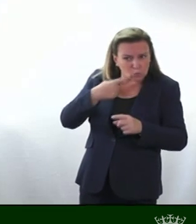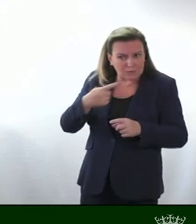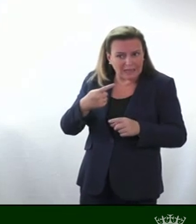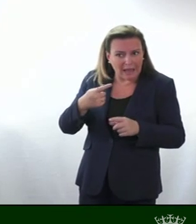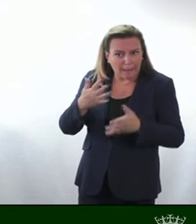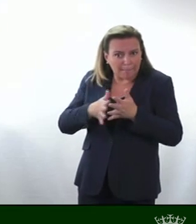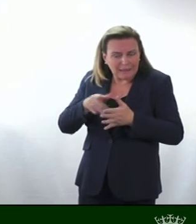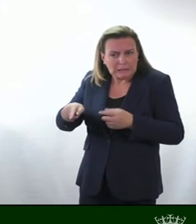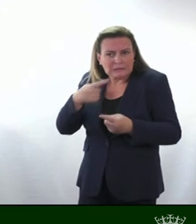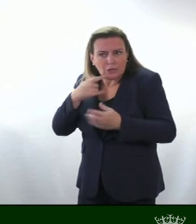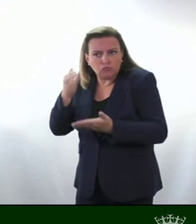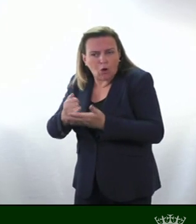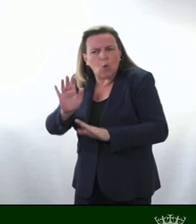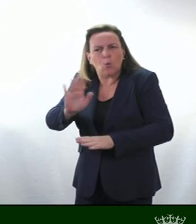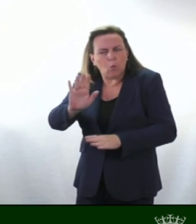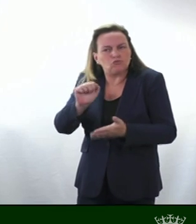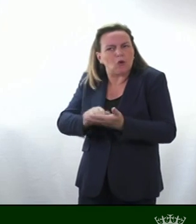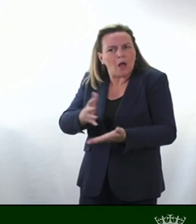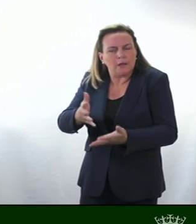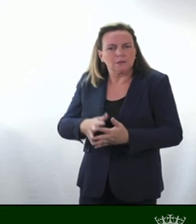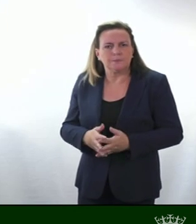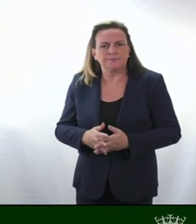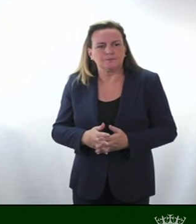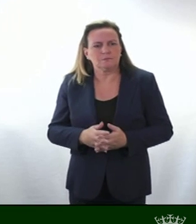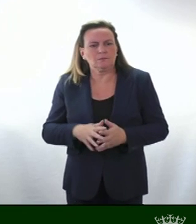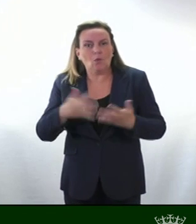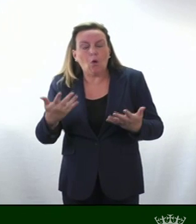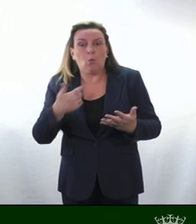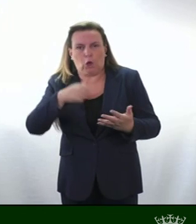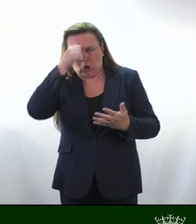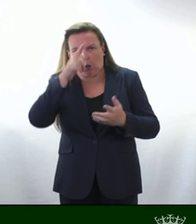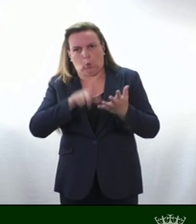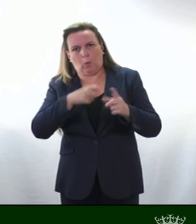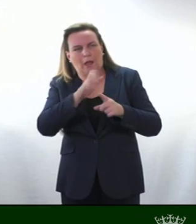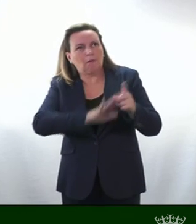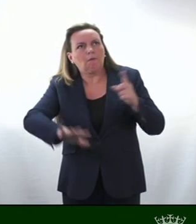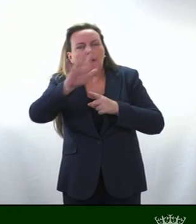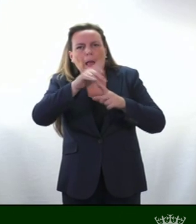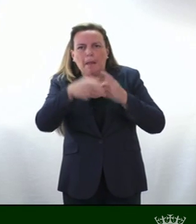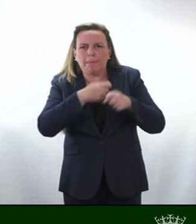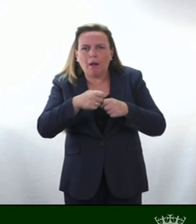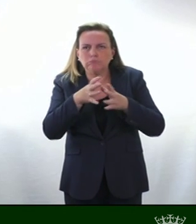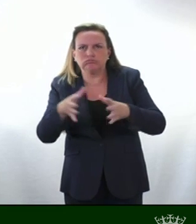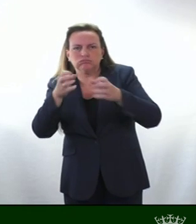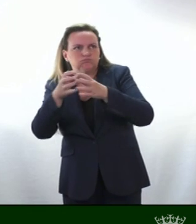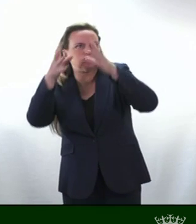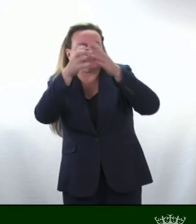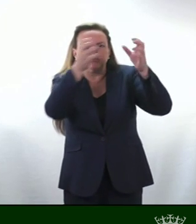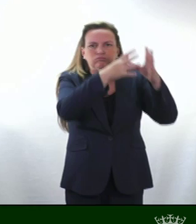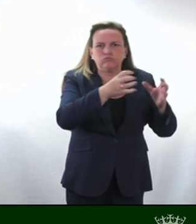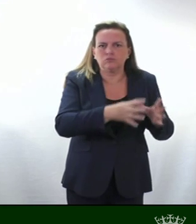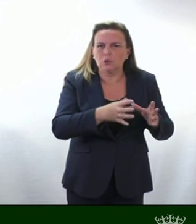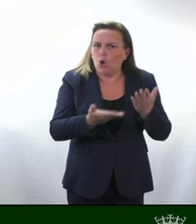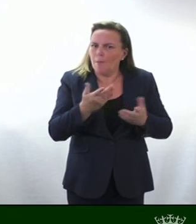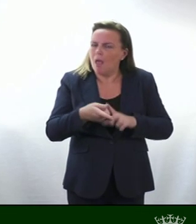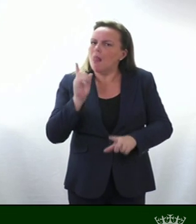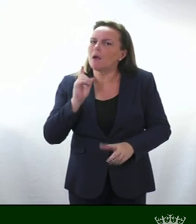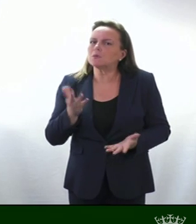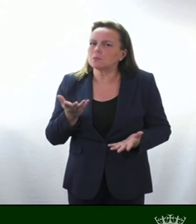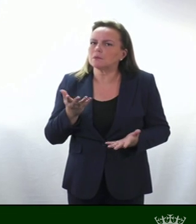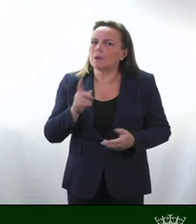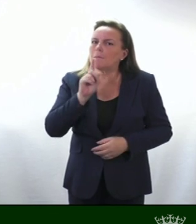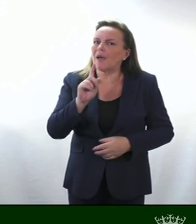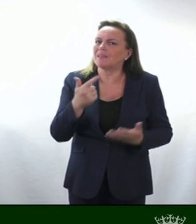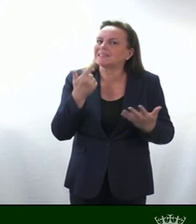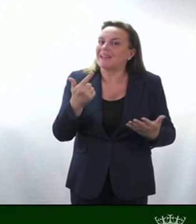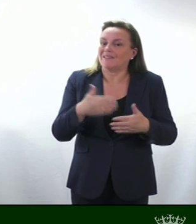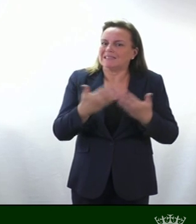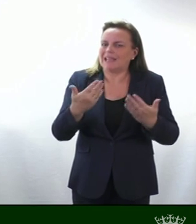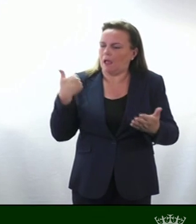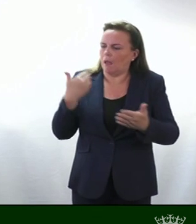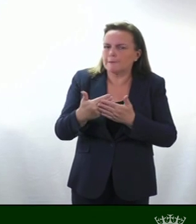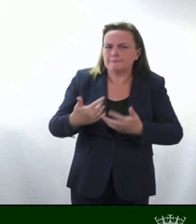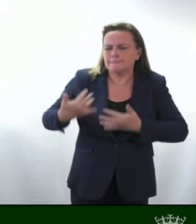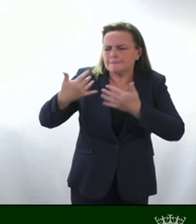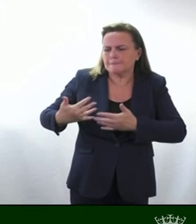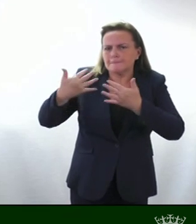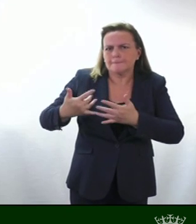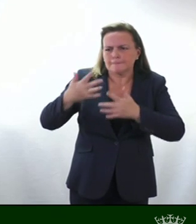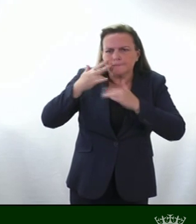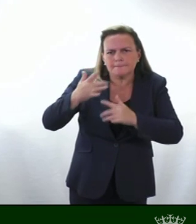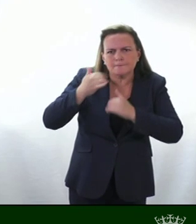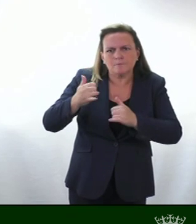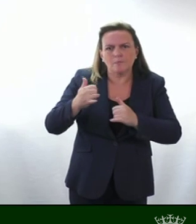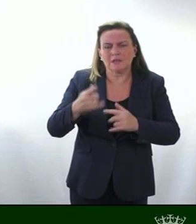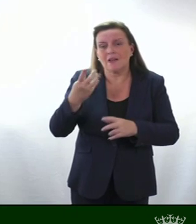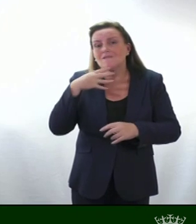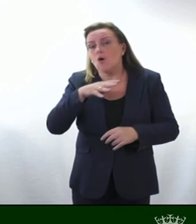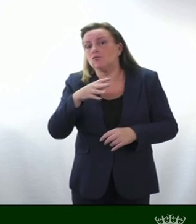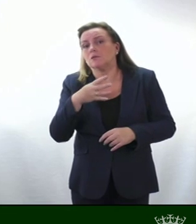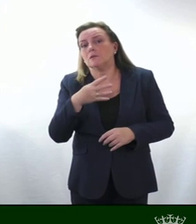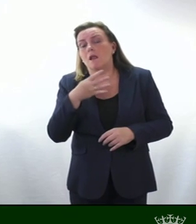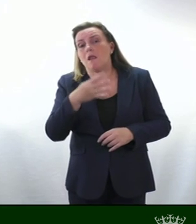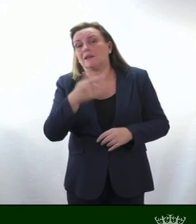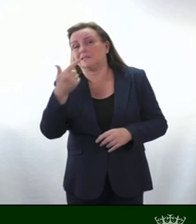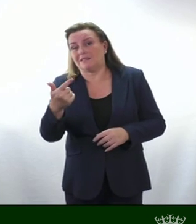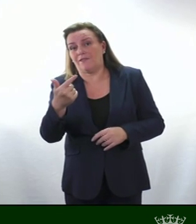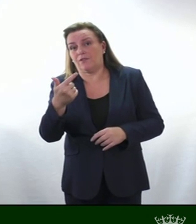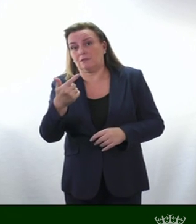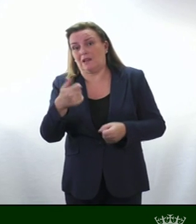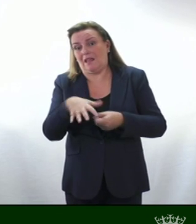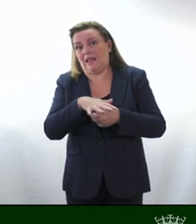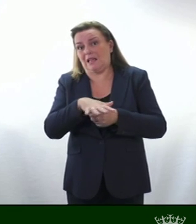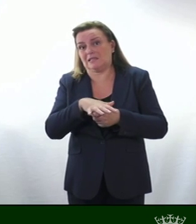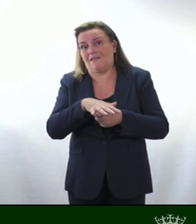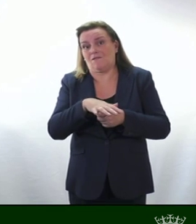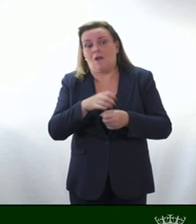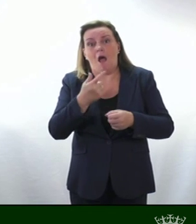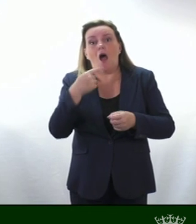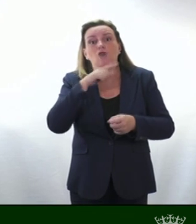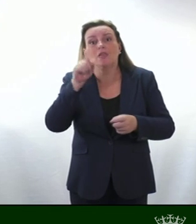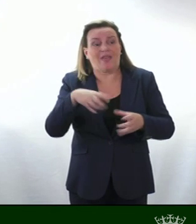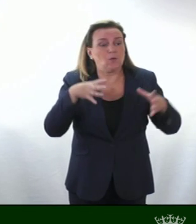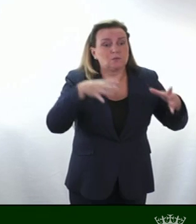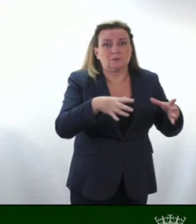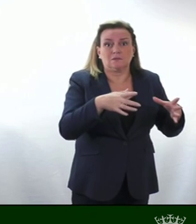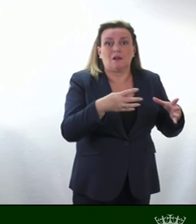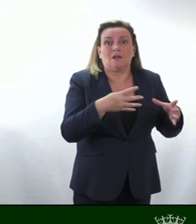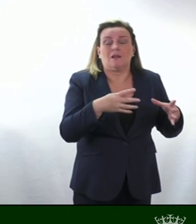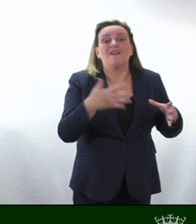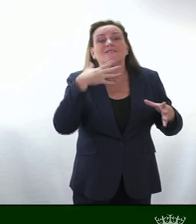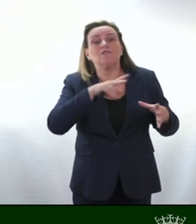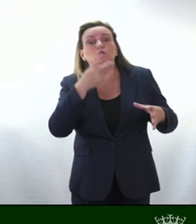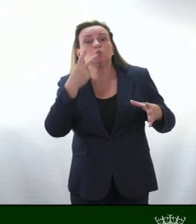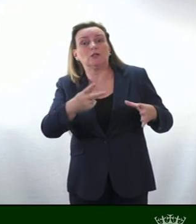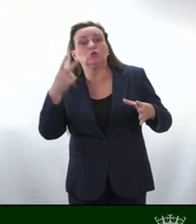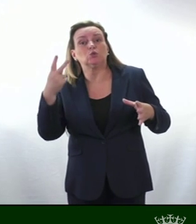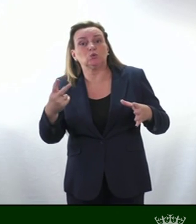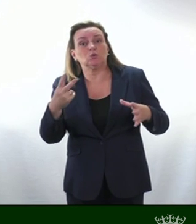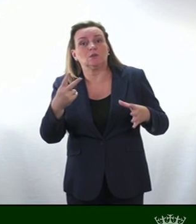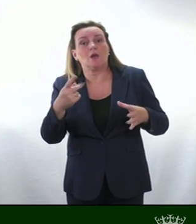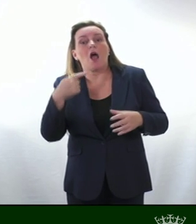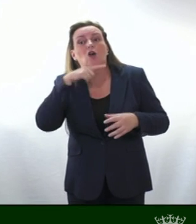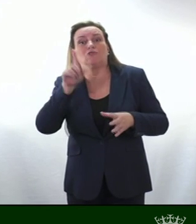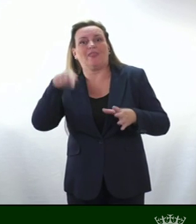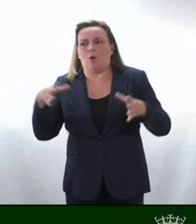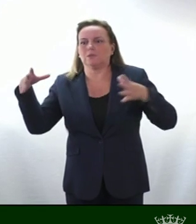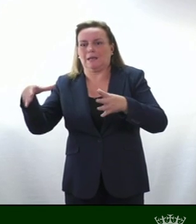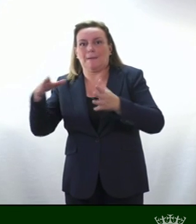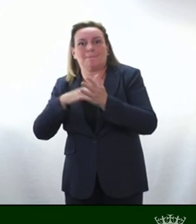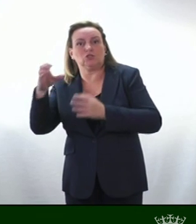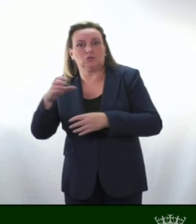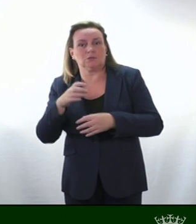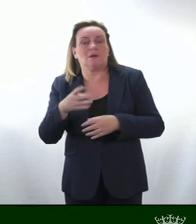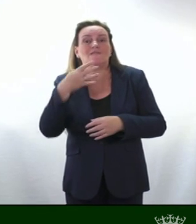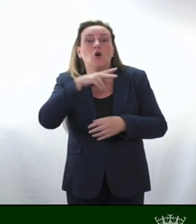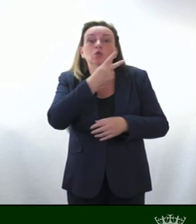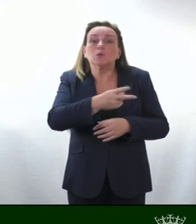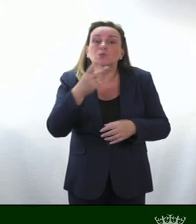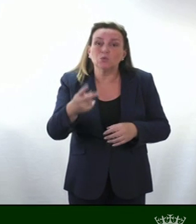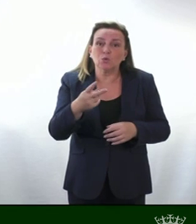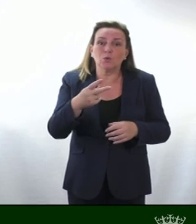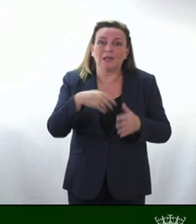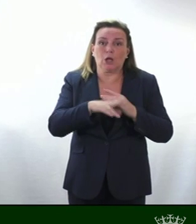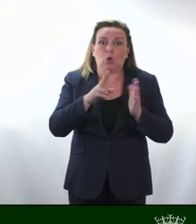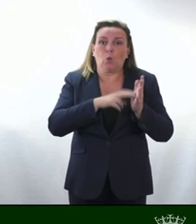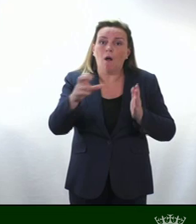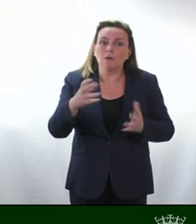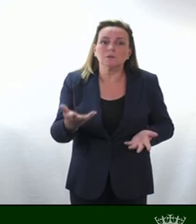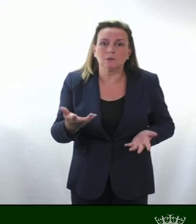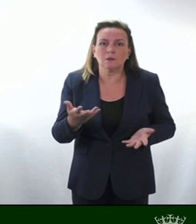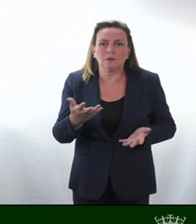Although the cases are considerably up across the country this week on last week, the seven-day statistics show that there are now 497 cases per 100,000 in Liverpool, 522 cases per 100,000 in Manchester and 422 in Newcastle.